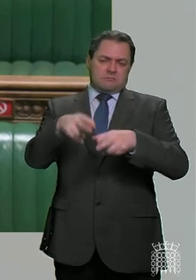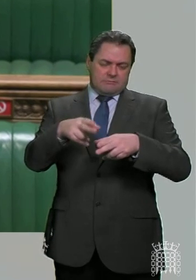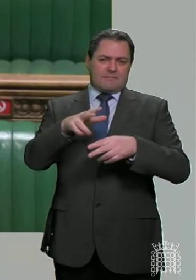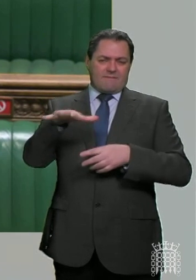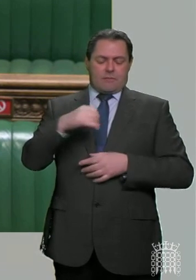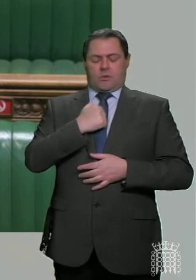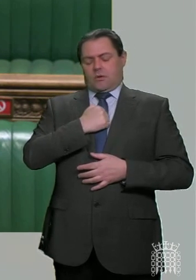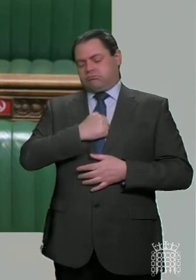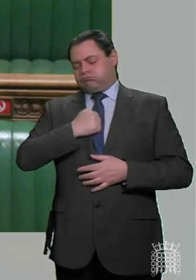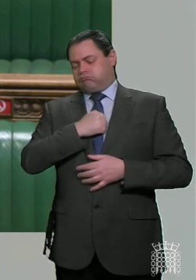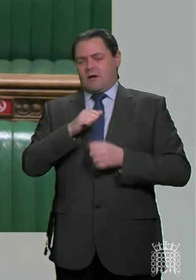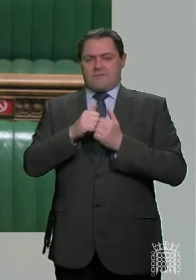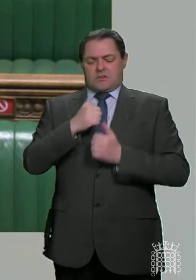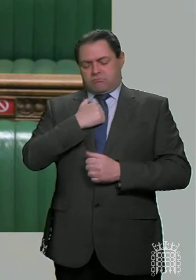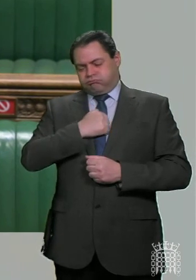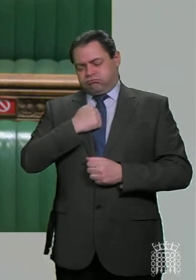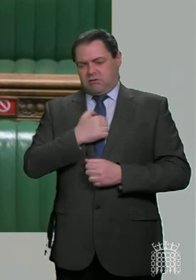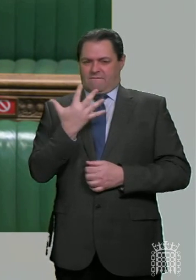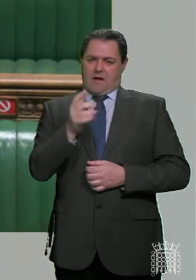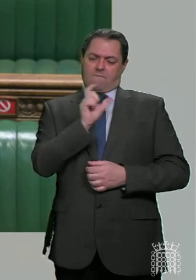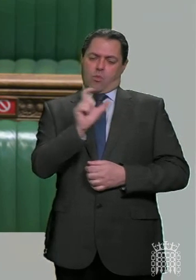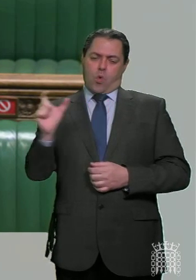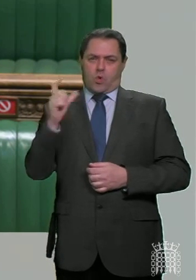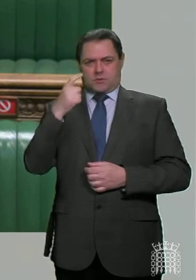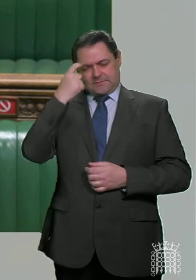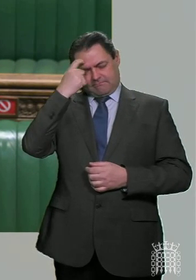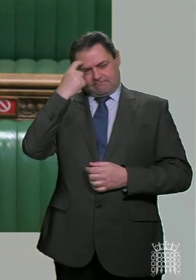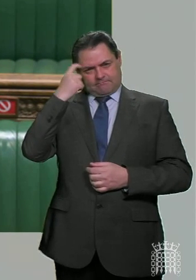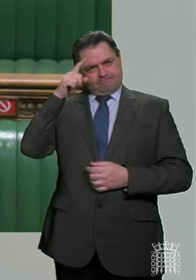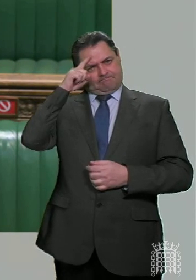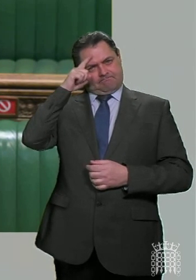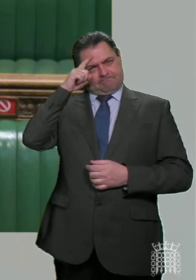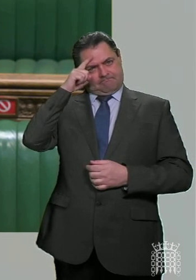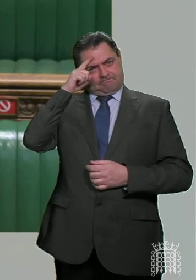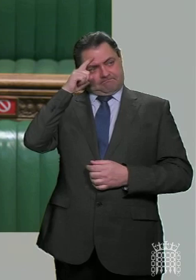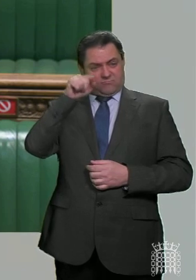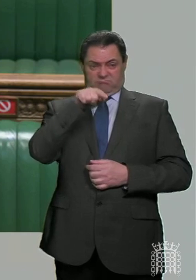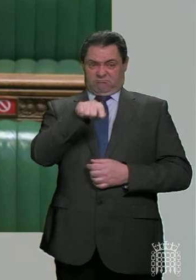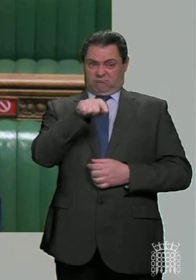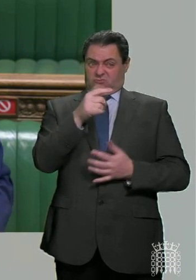There are five words that will stick with us for a very long time: she was just walking home.